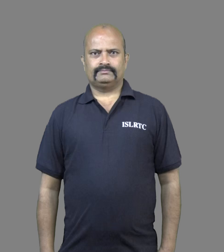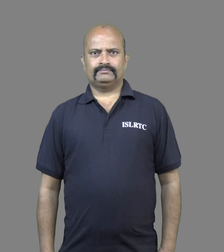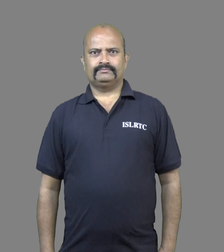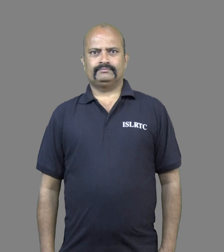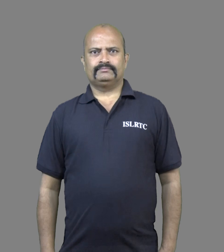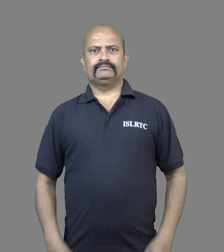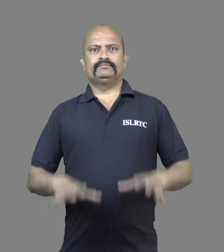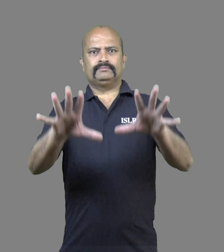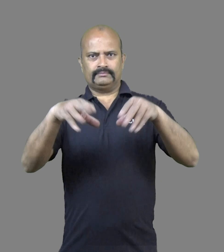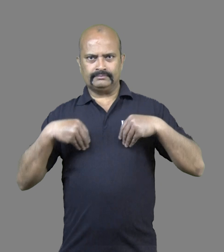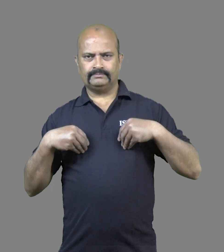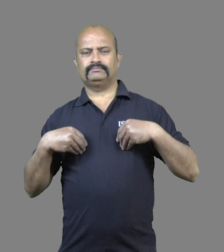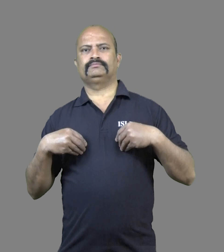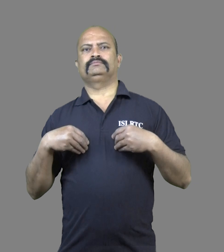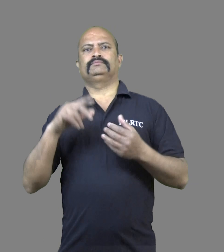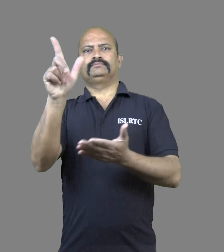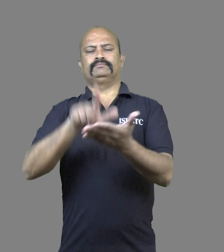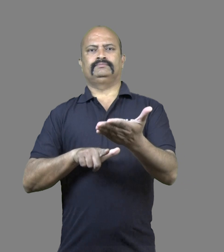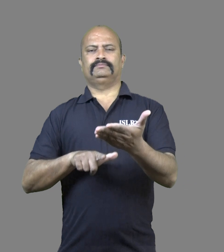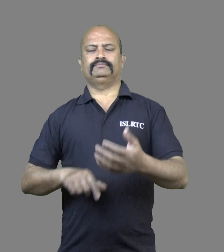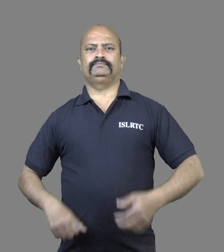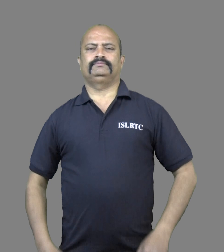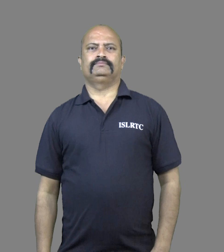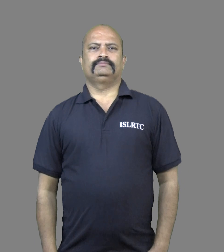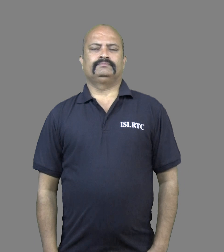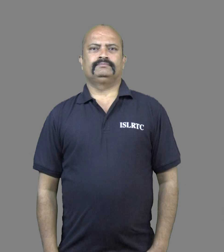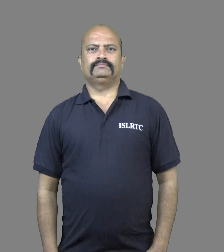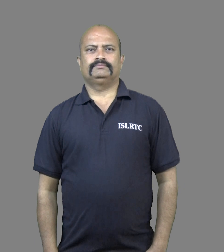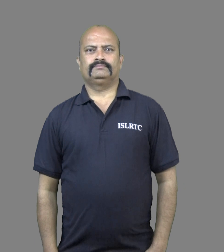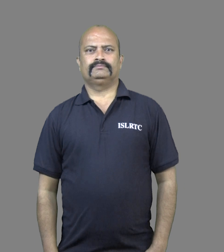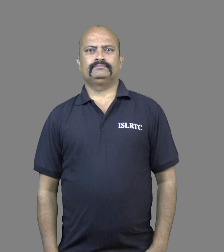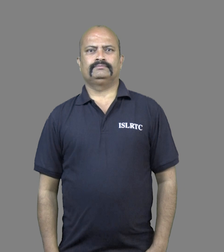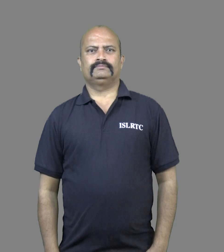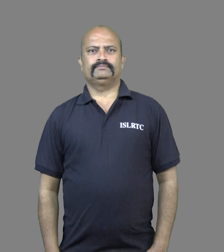Acceptance Letter